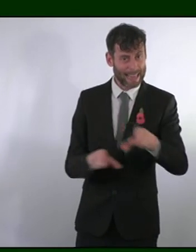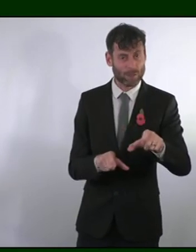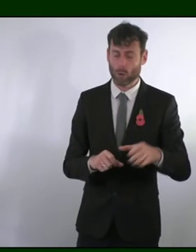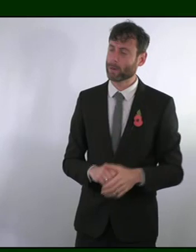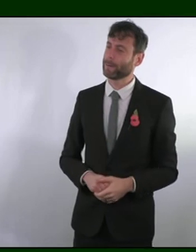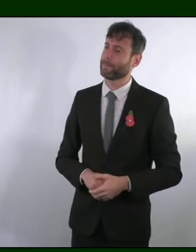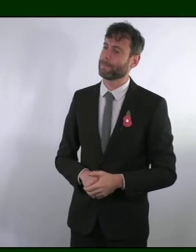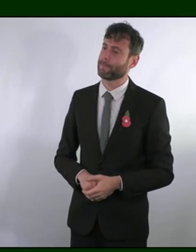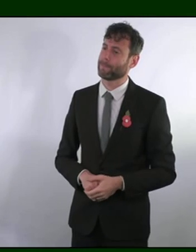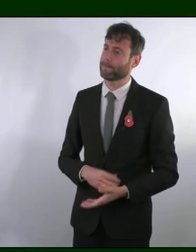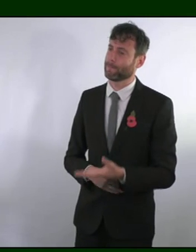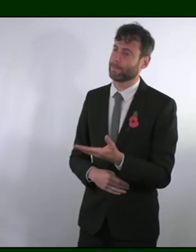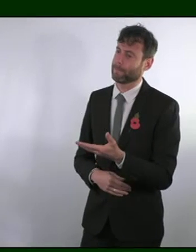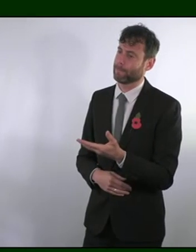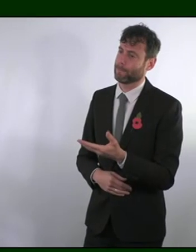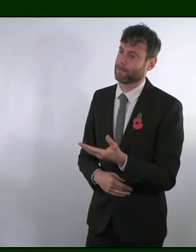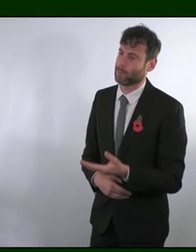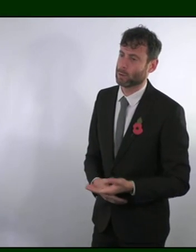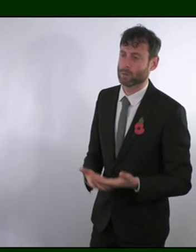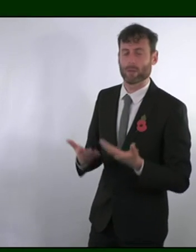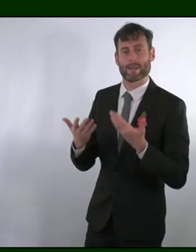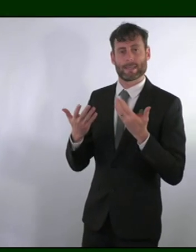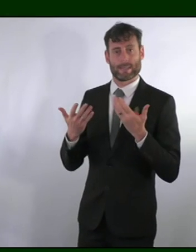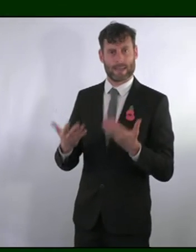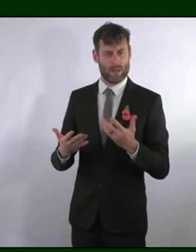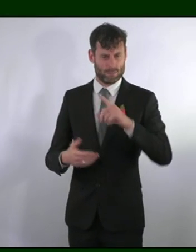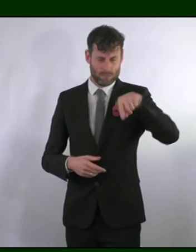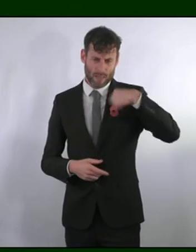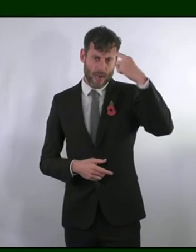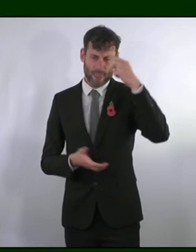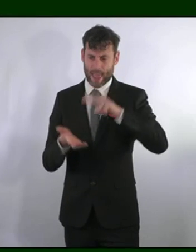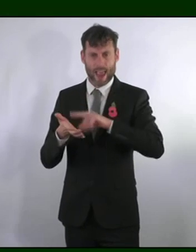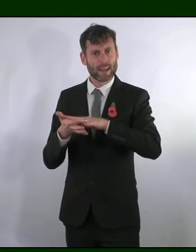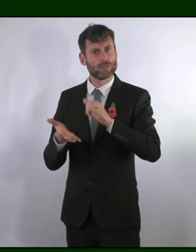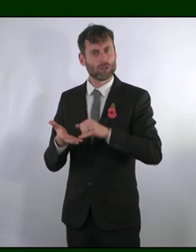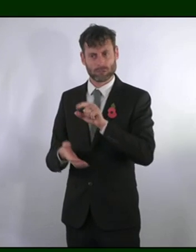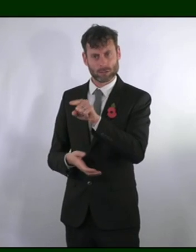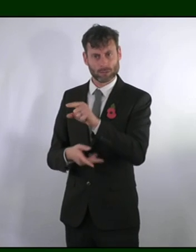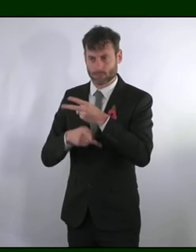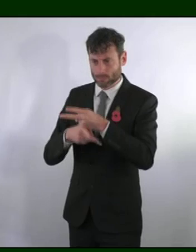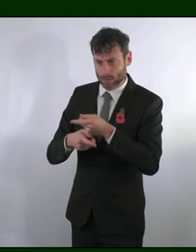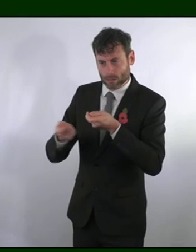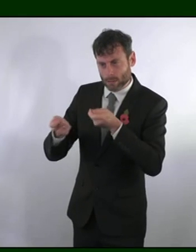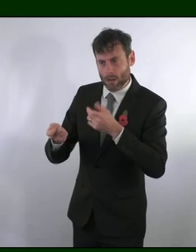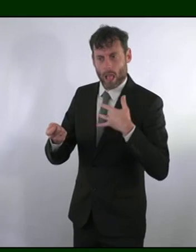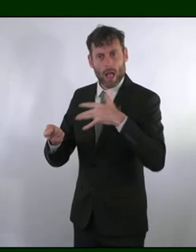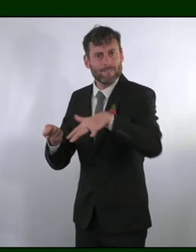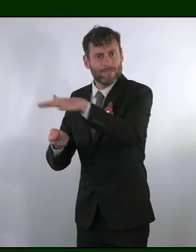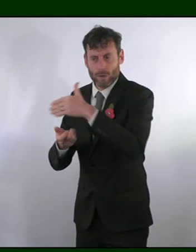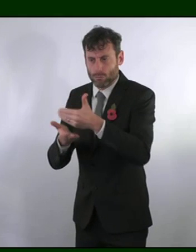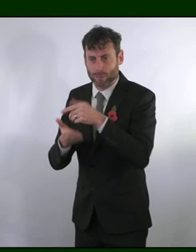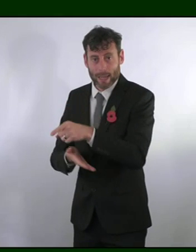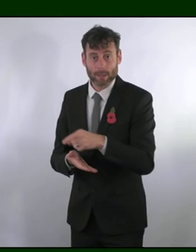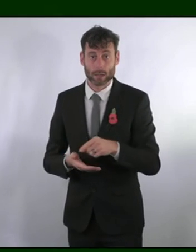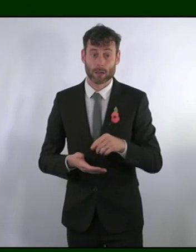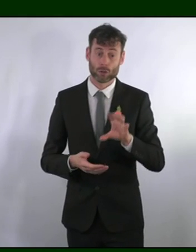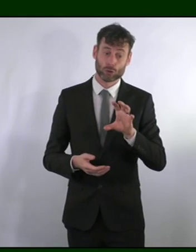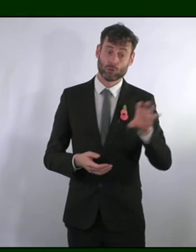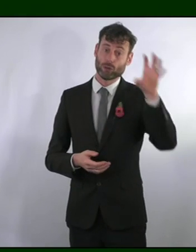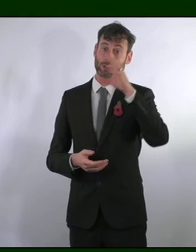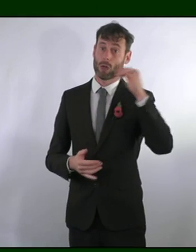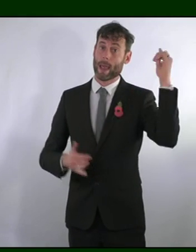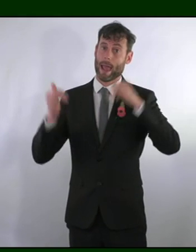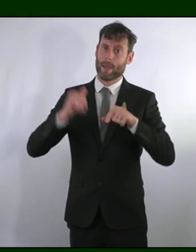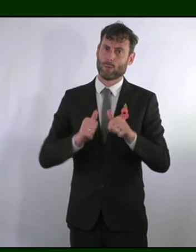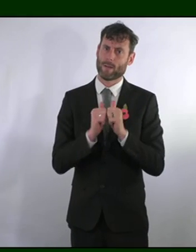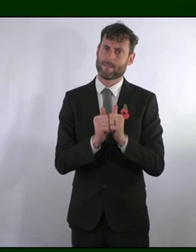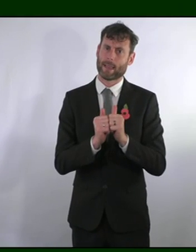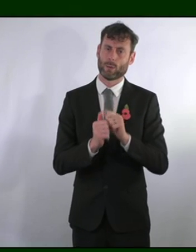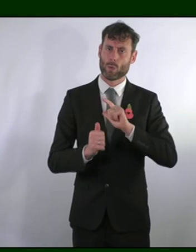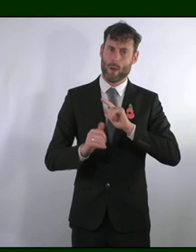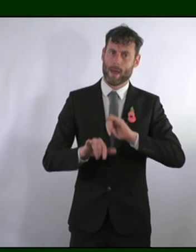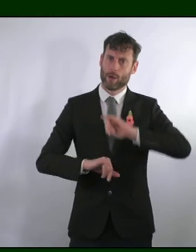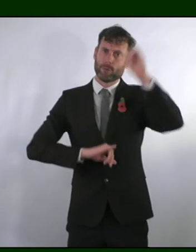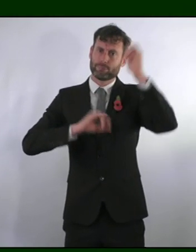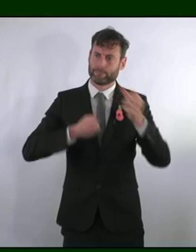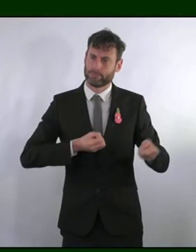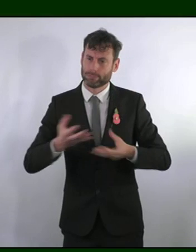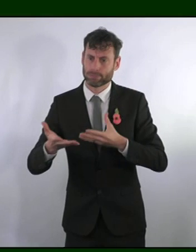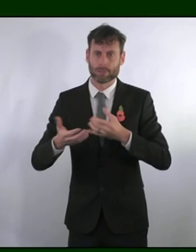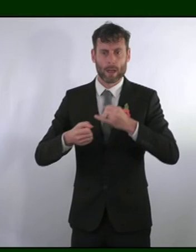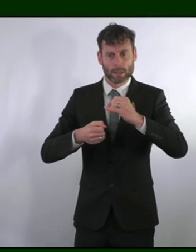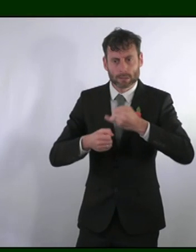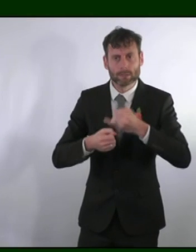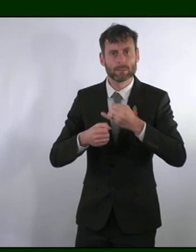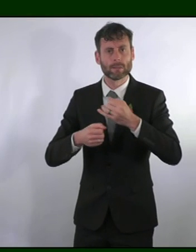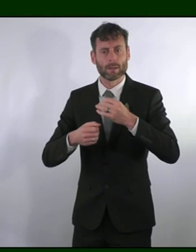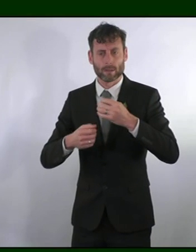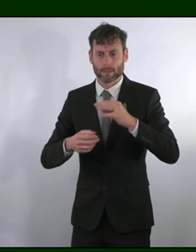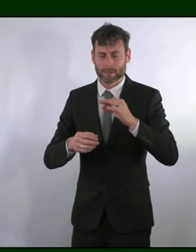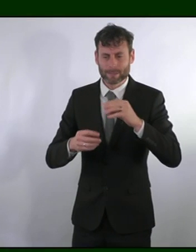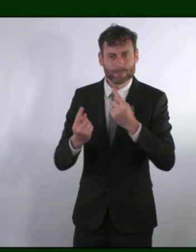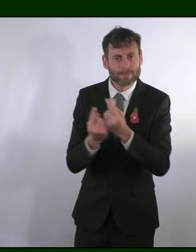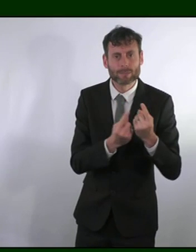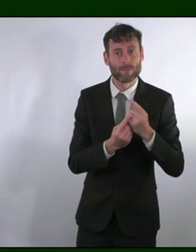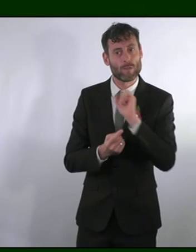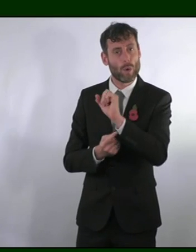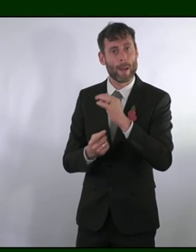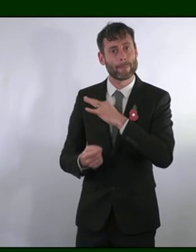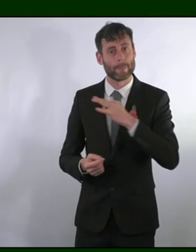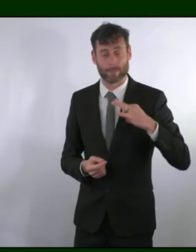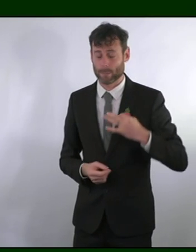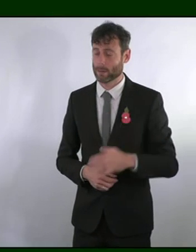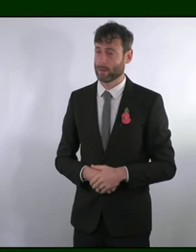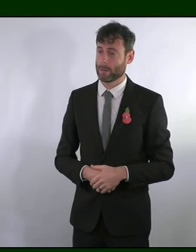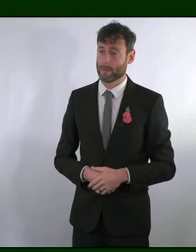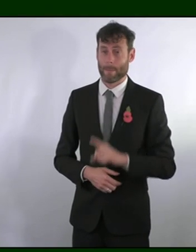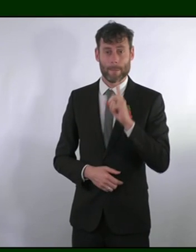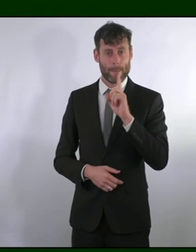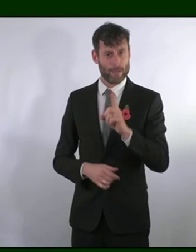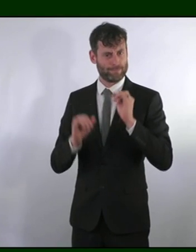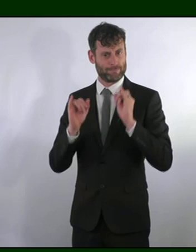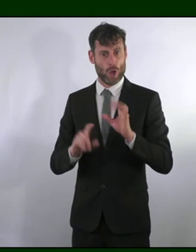As we continue to protect the NHS to help to save lives, regional airports are playing a critical role in delivering medical supplies and equipment across the UK, yet at Exeter airport in my constituency overall passenger numbers are at some 5% of normal.